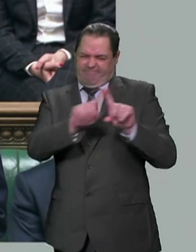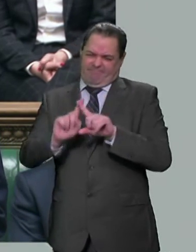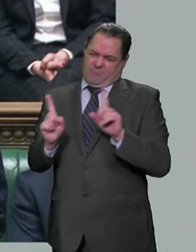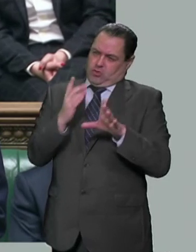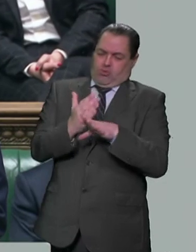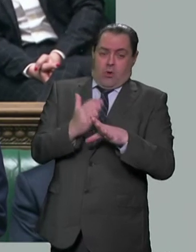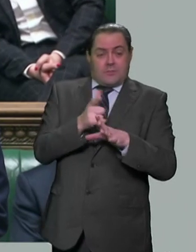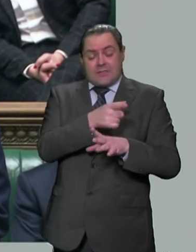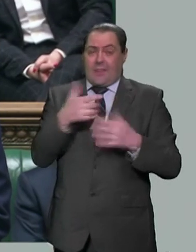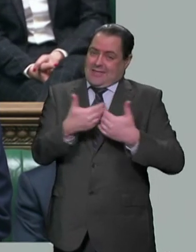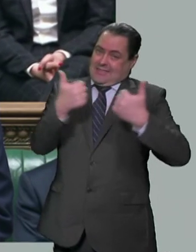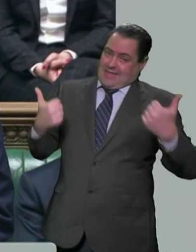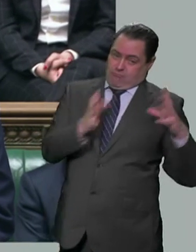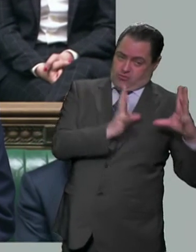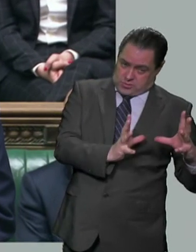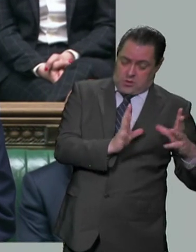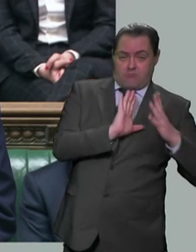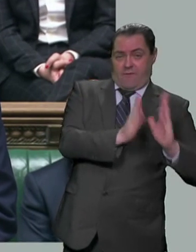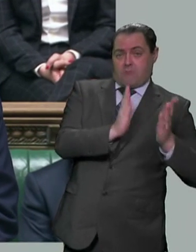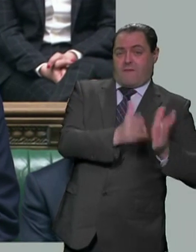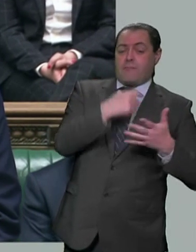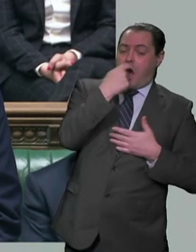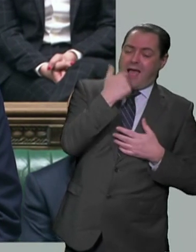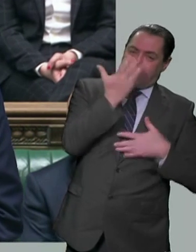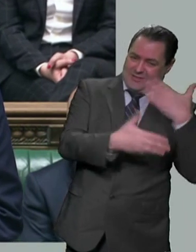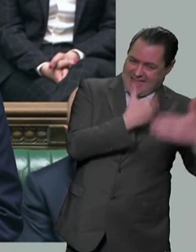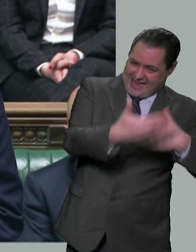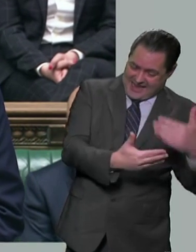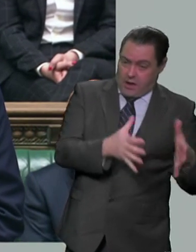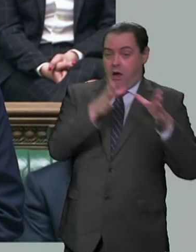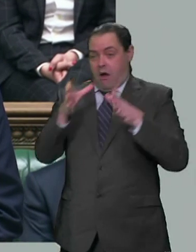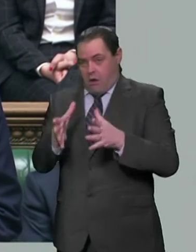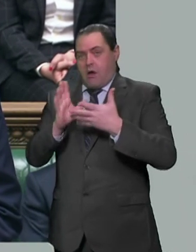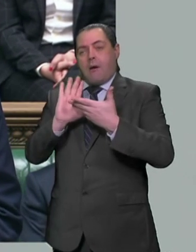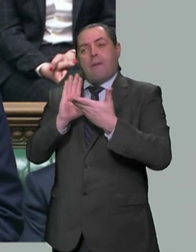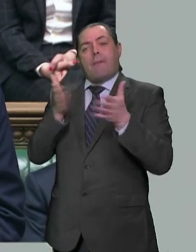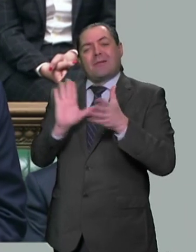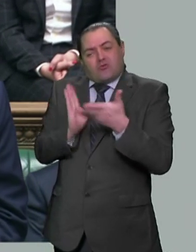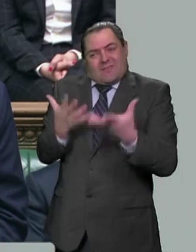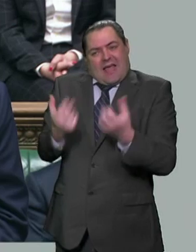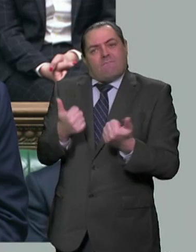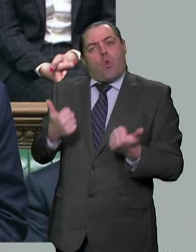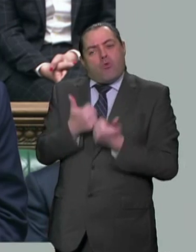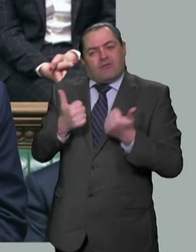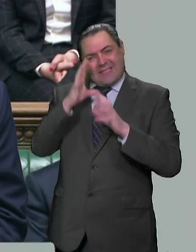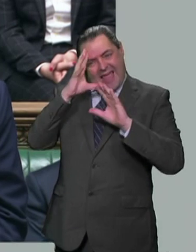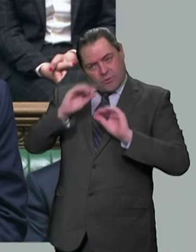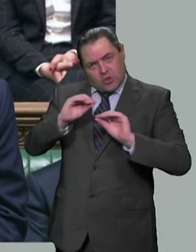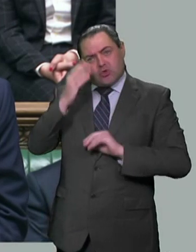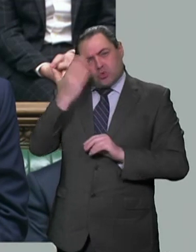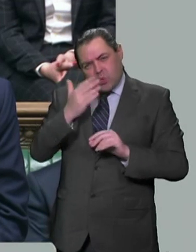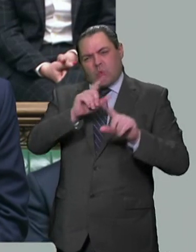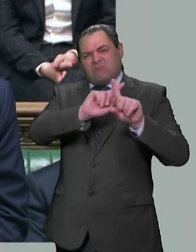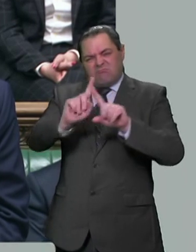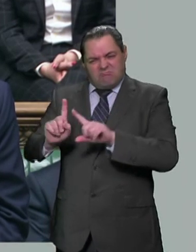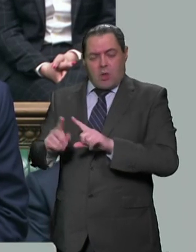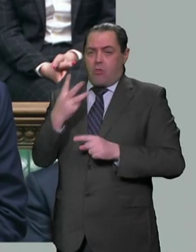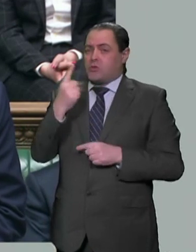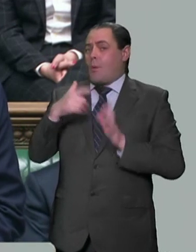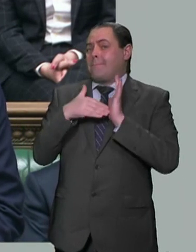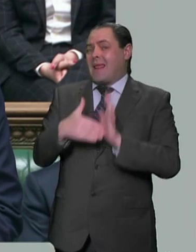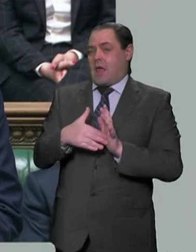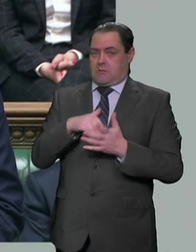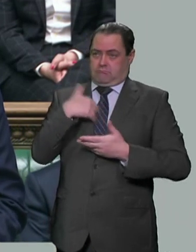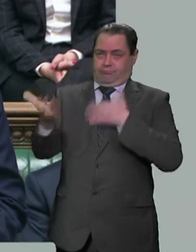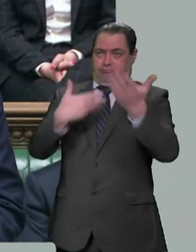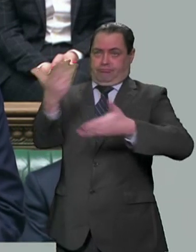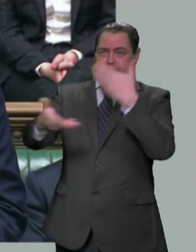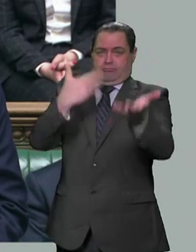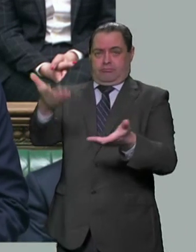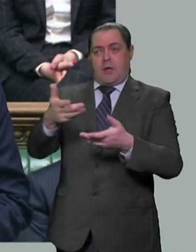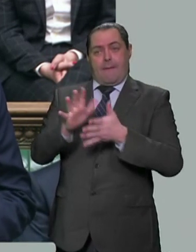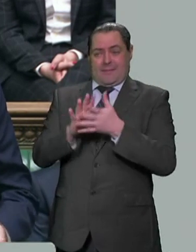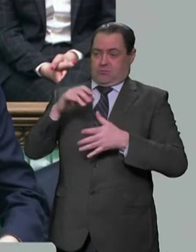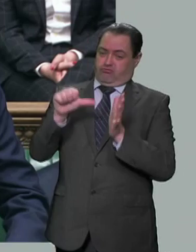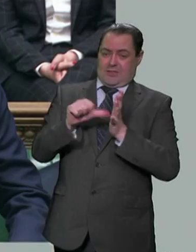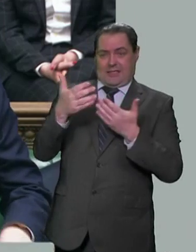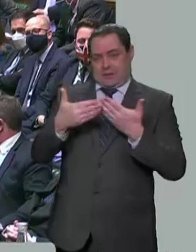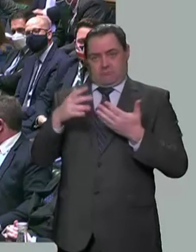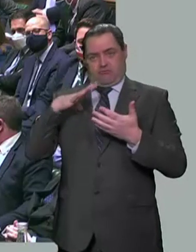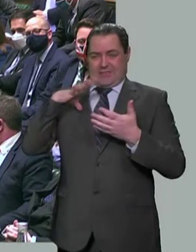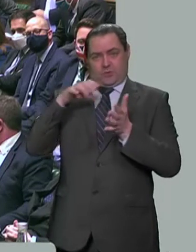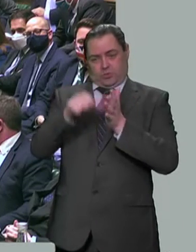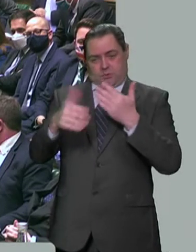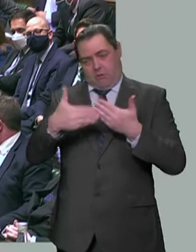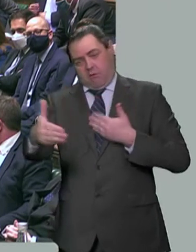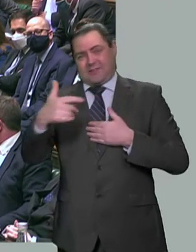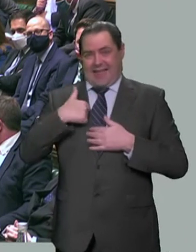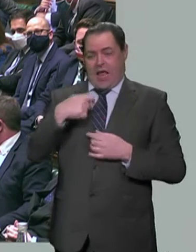Those tests are separate—and in addition—from those already allocated to our public services, such as in education, where we have delivered 31 million testing kits to schools and colleges for the start of the new term.